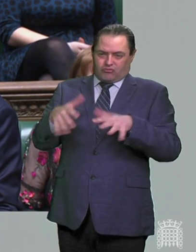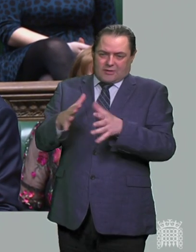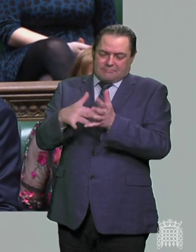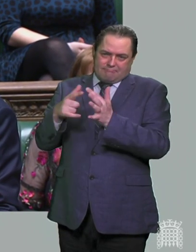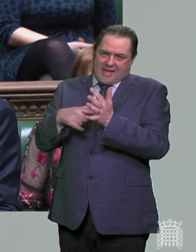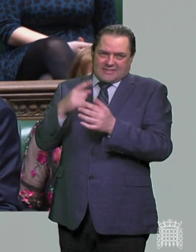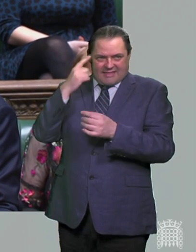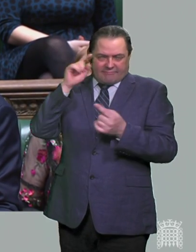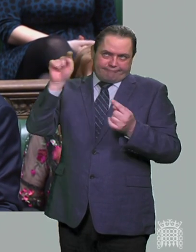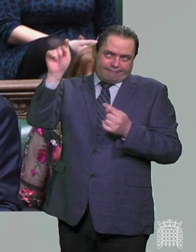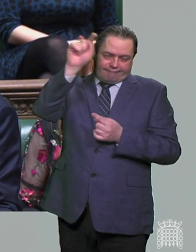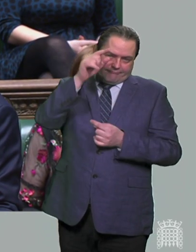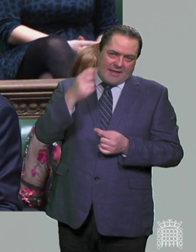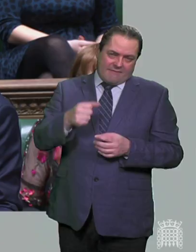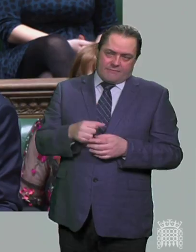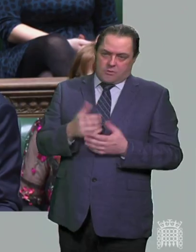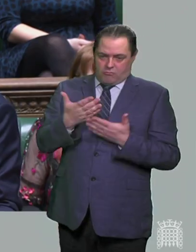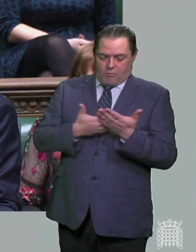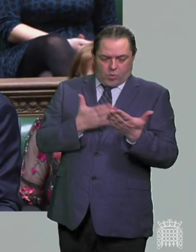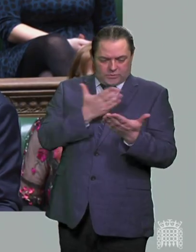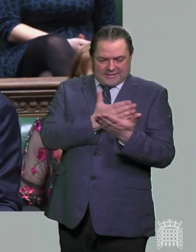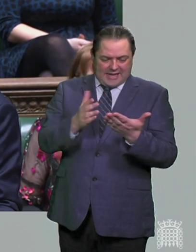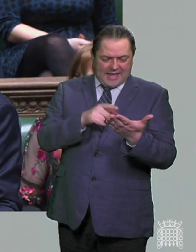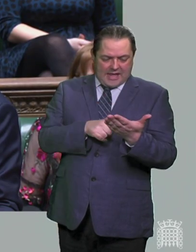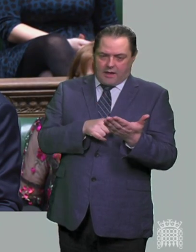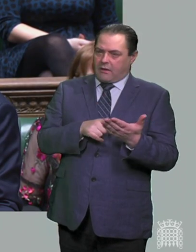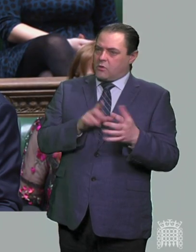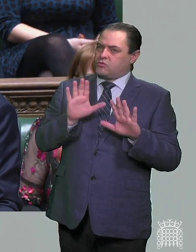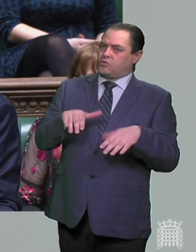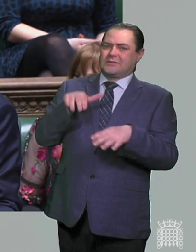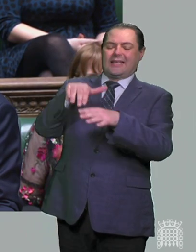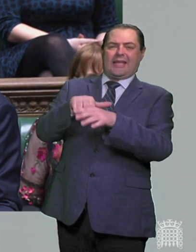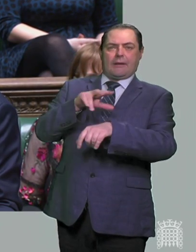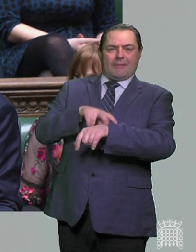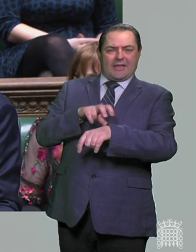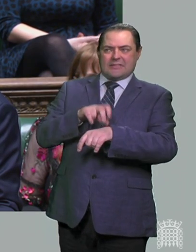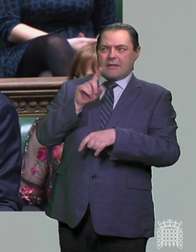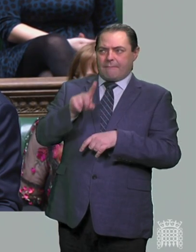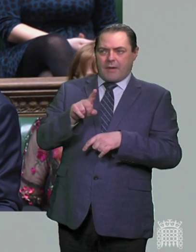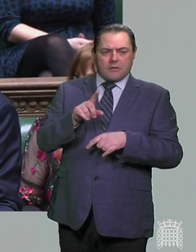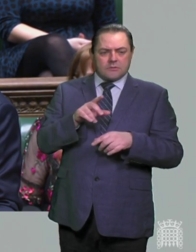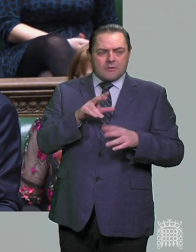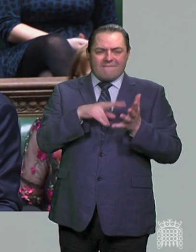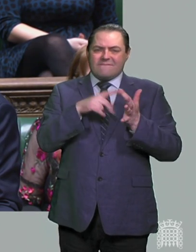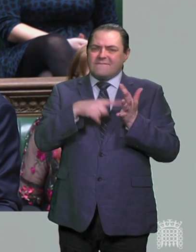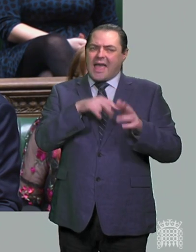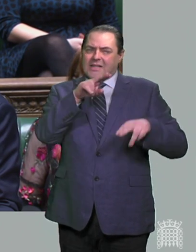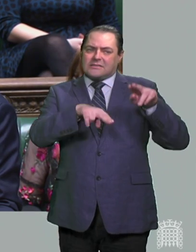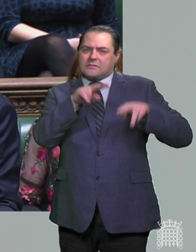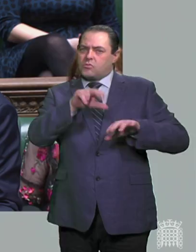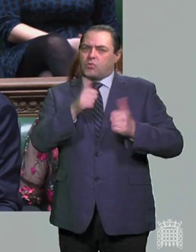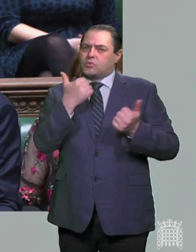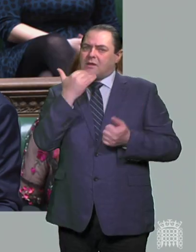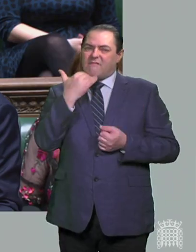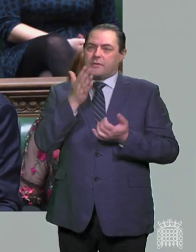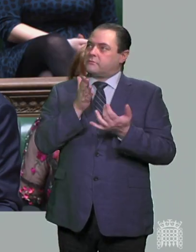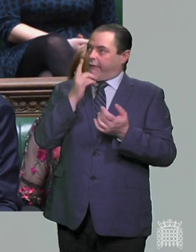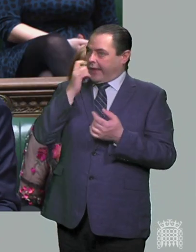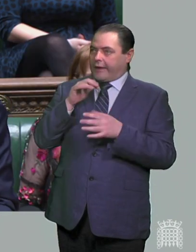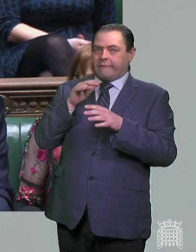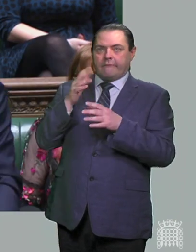The report lays bare how those unfit to join the police are aided by patchwork vetting systems that leave the door open.